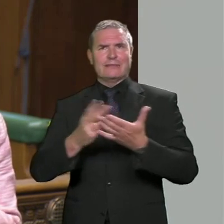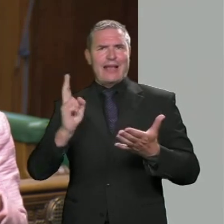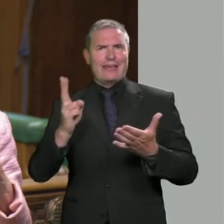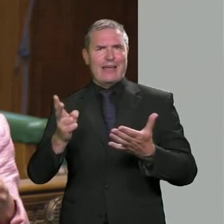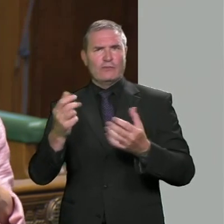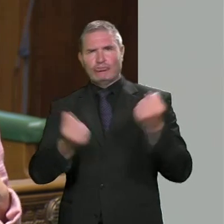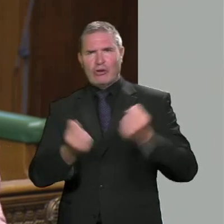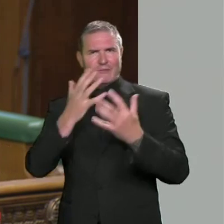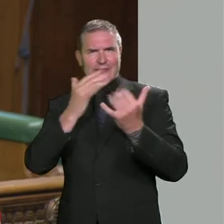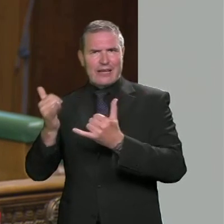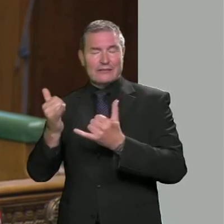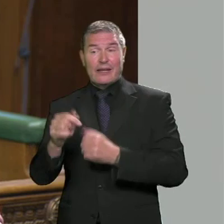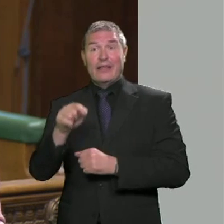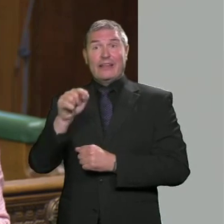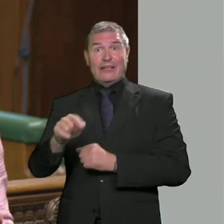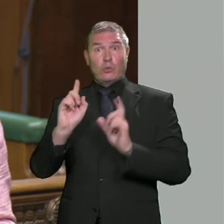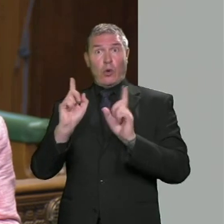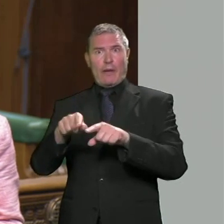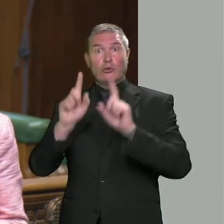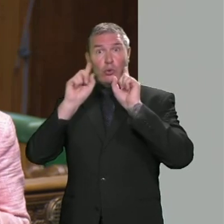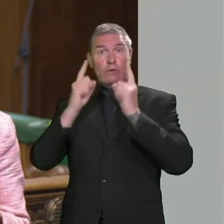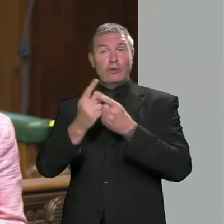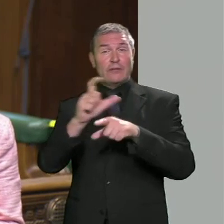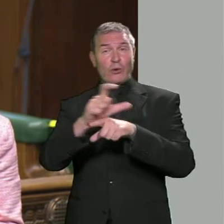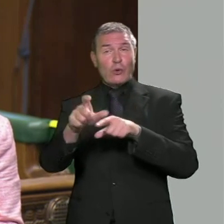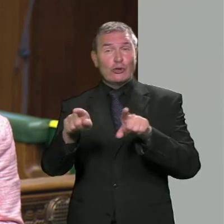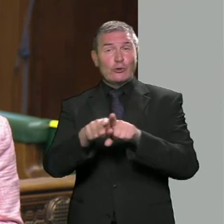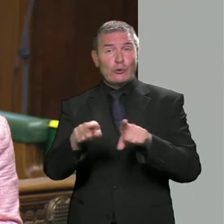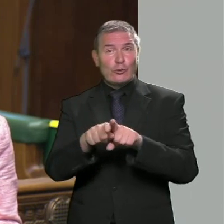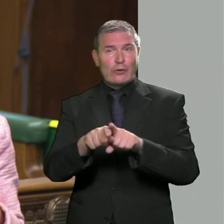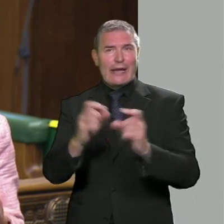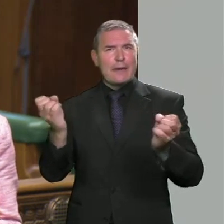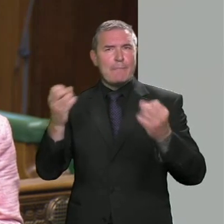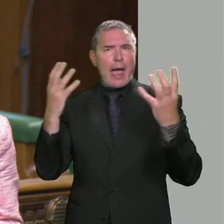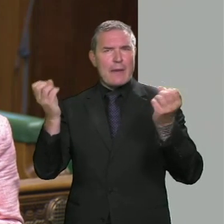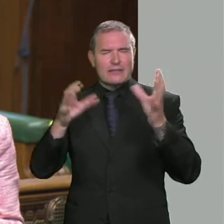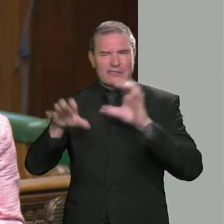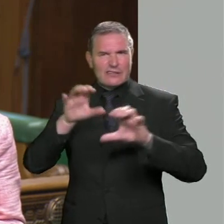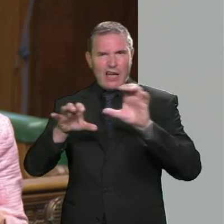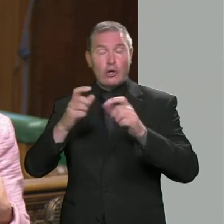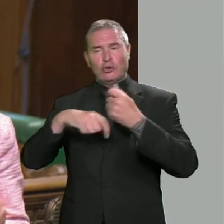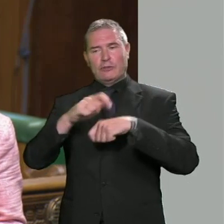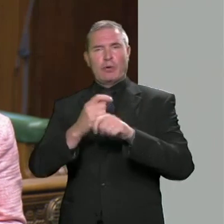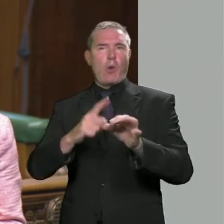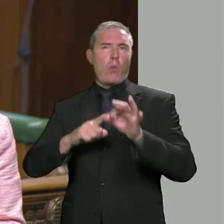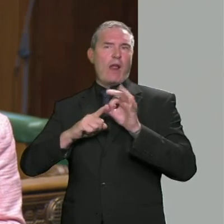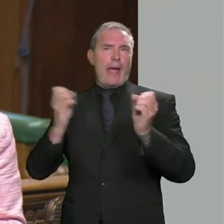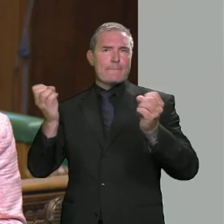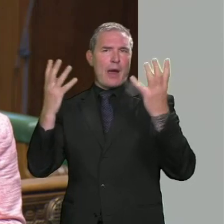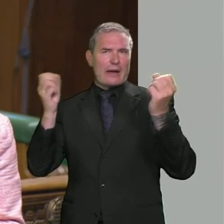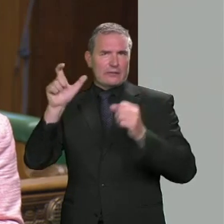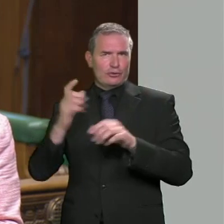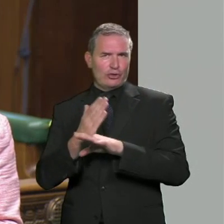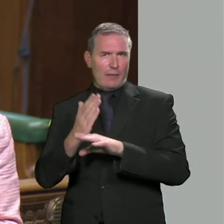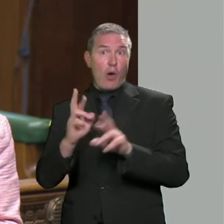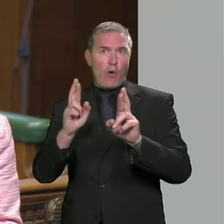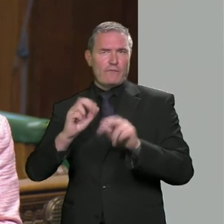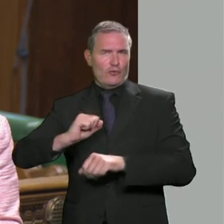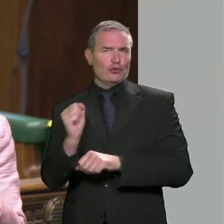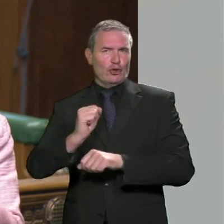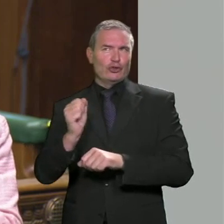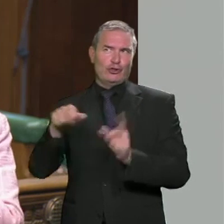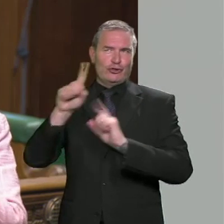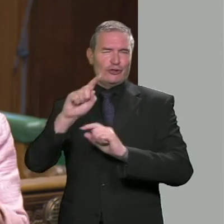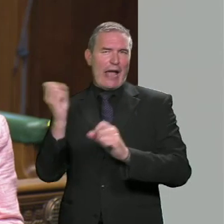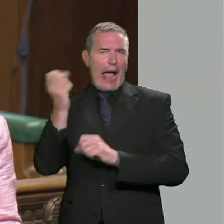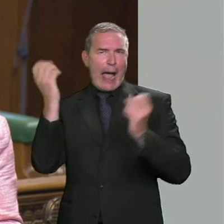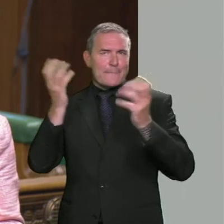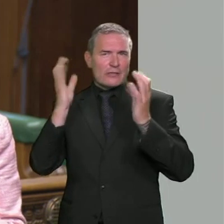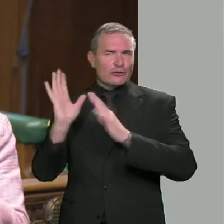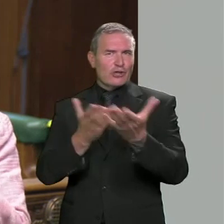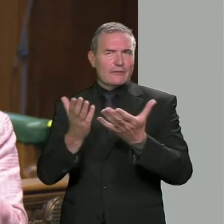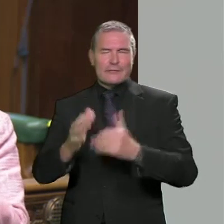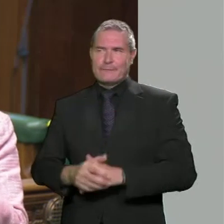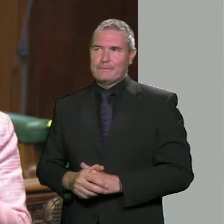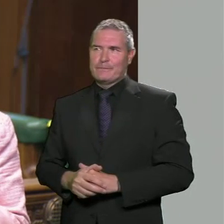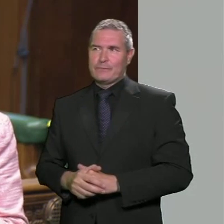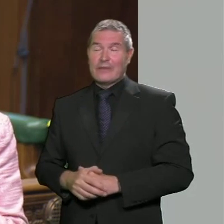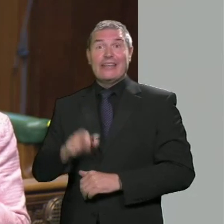This September, Ross is starting a university course in paramedic science with a view to becoming a qualified paramedic in the Scottish Ambulance Service with placements across Scotland.